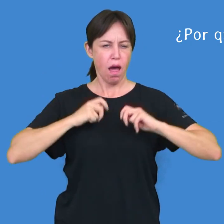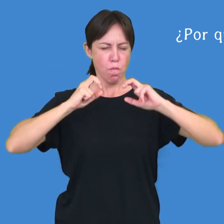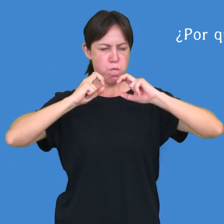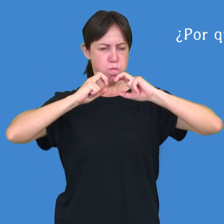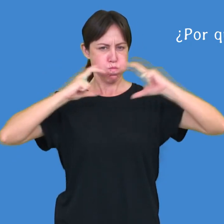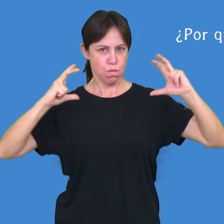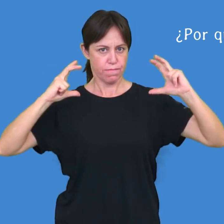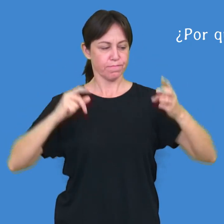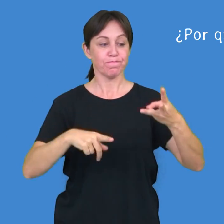gordo